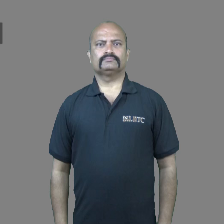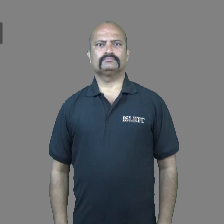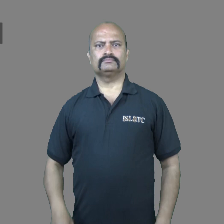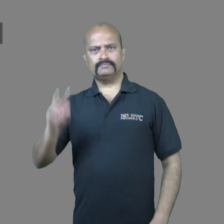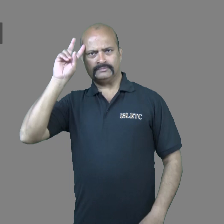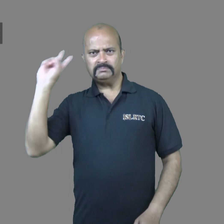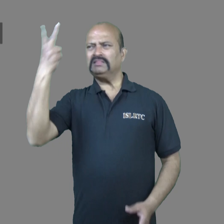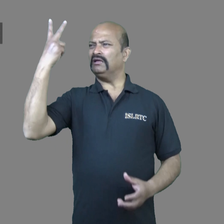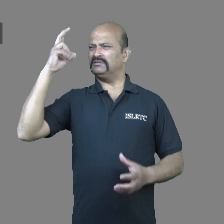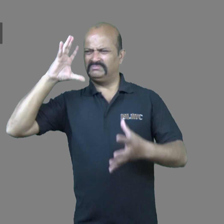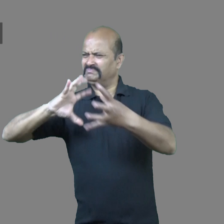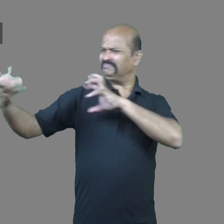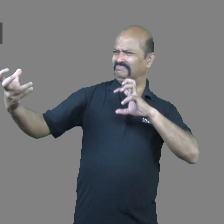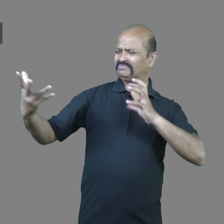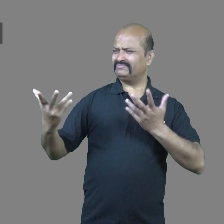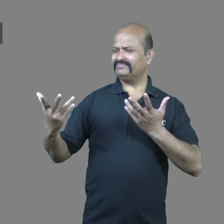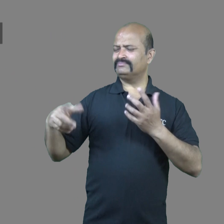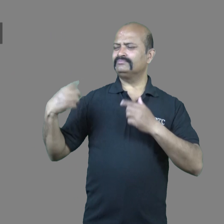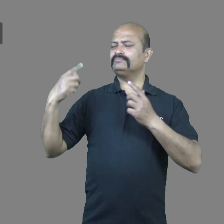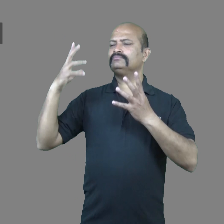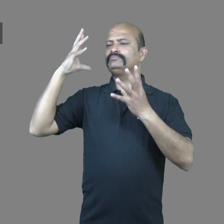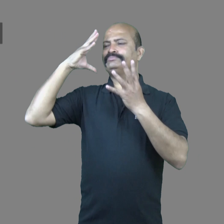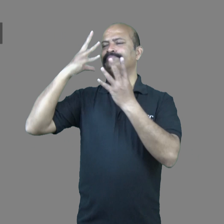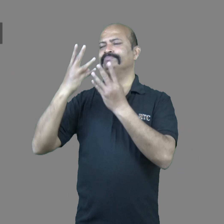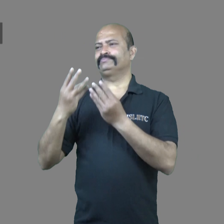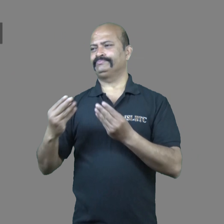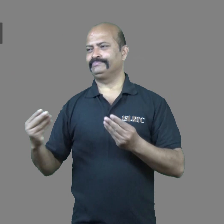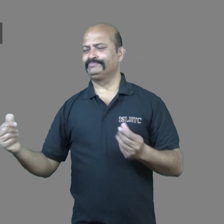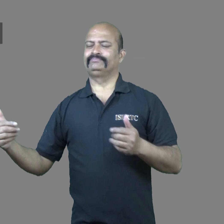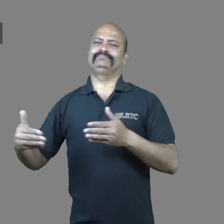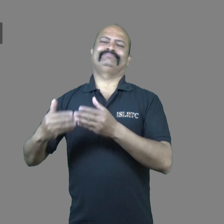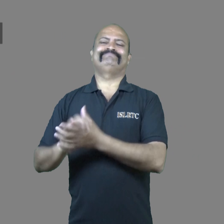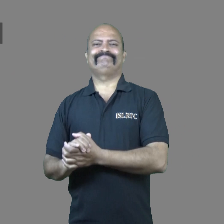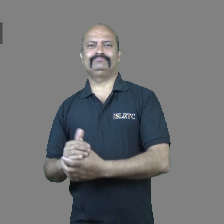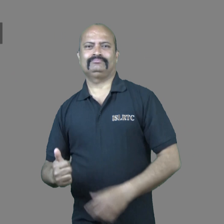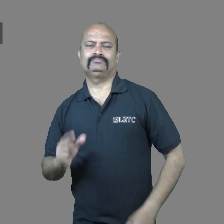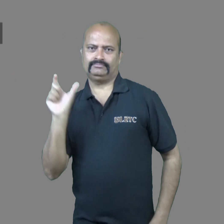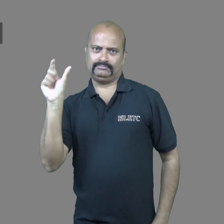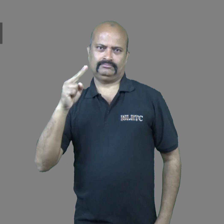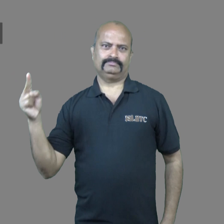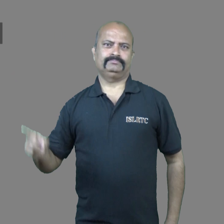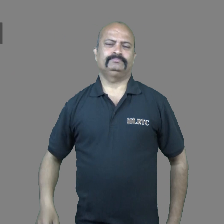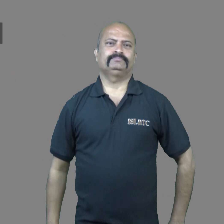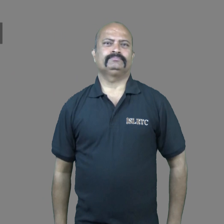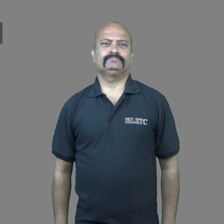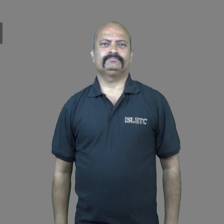Bury the Hatchet